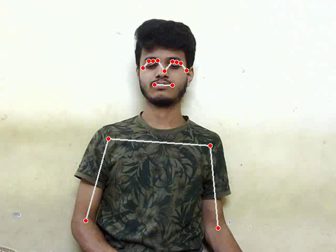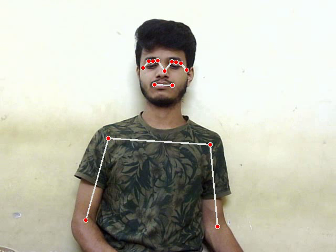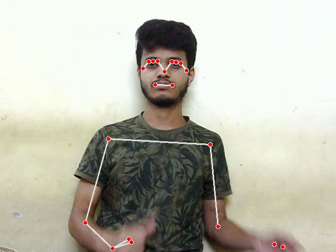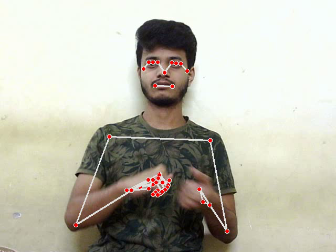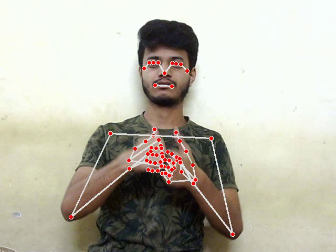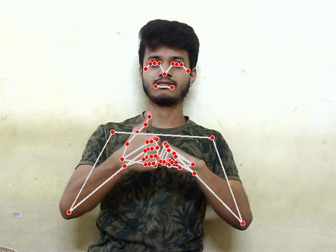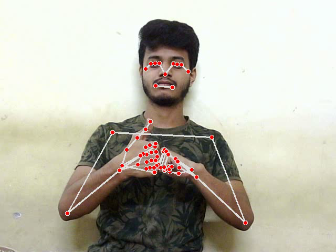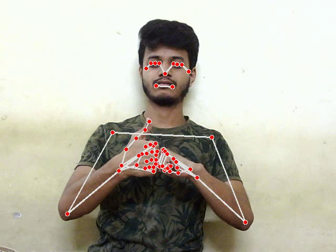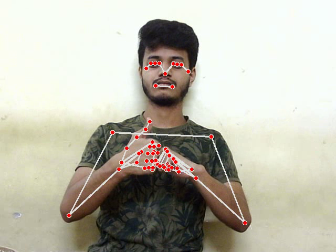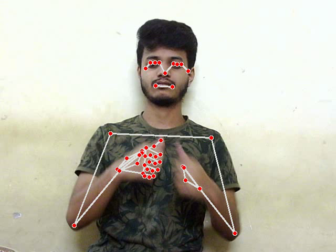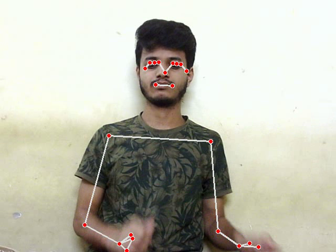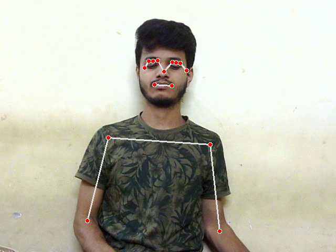how